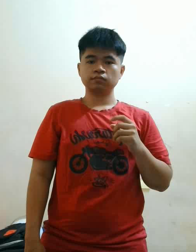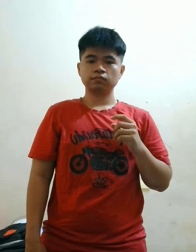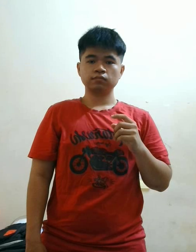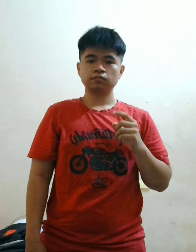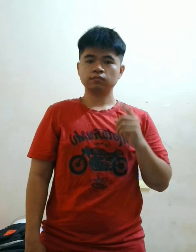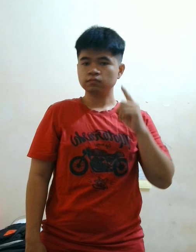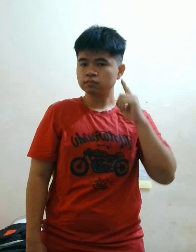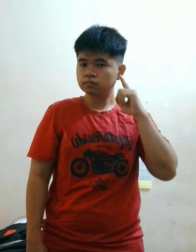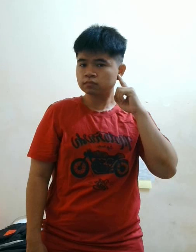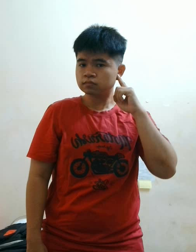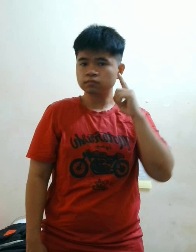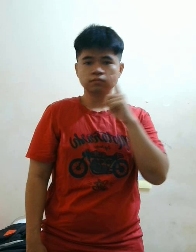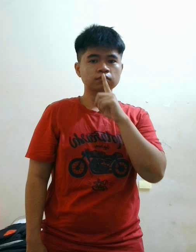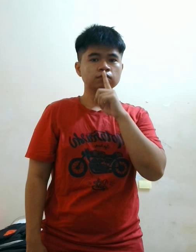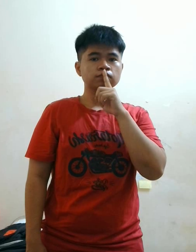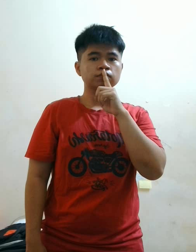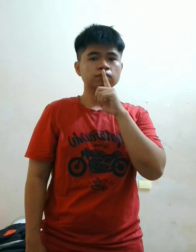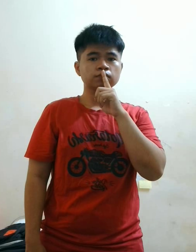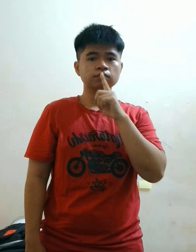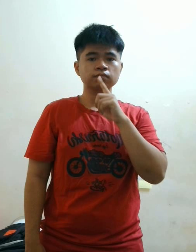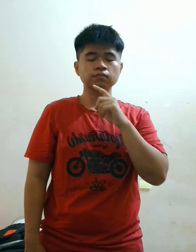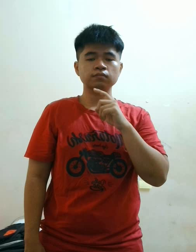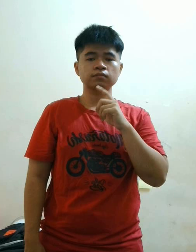diec